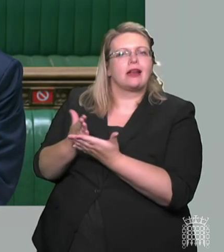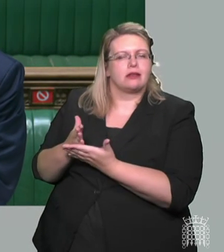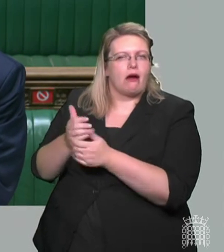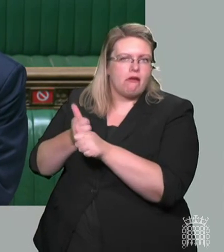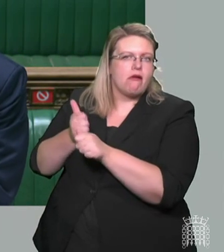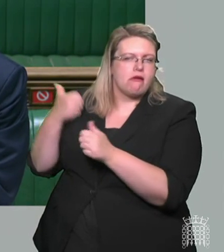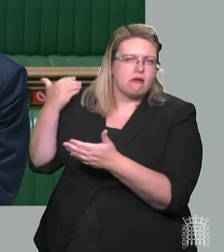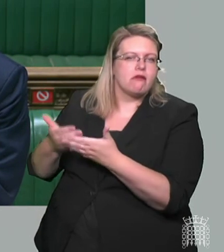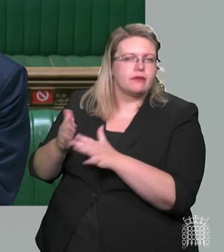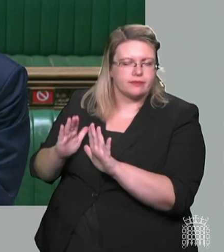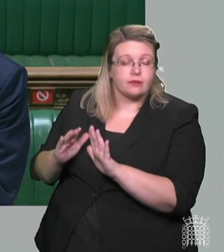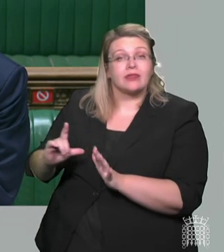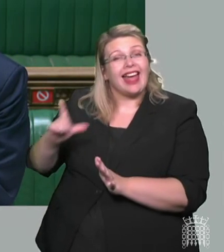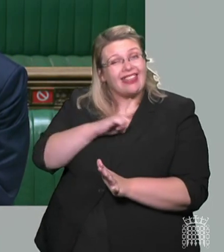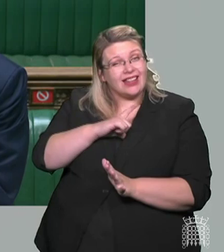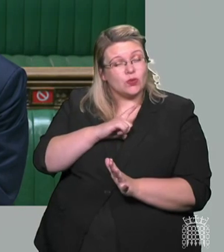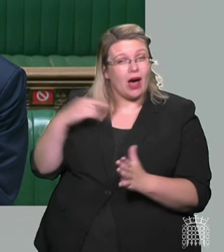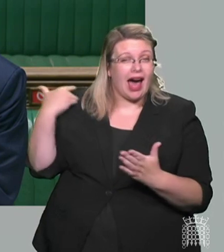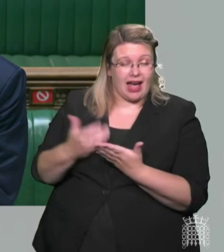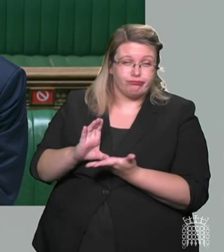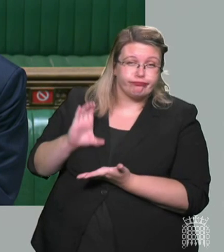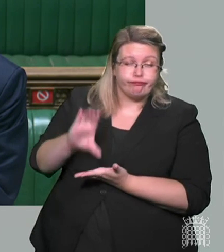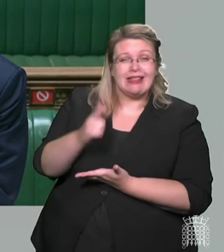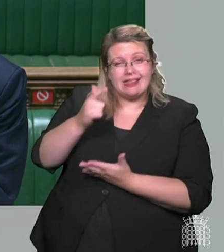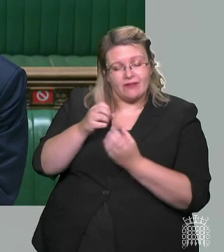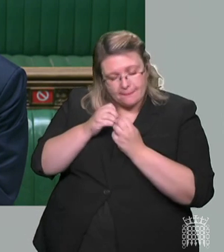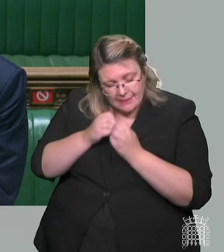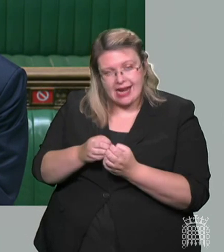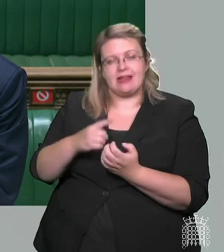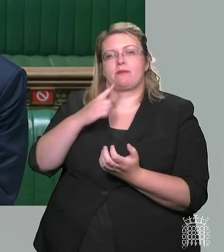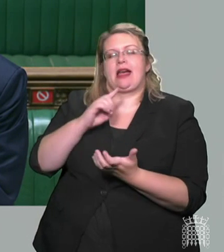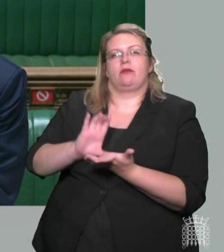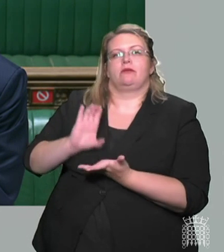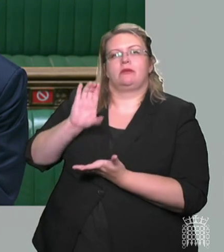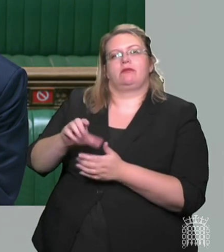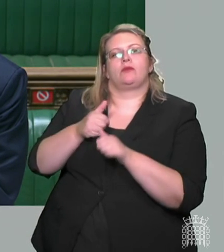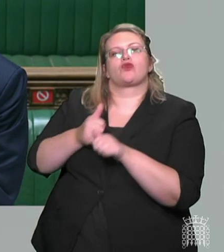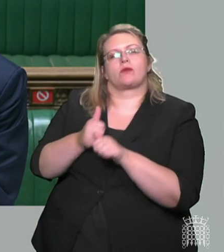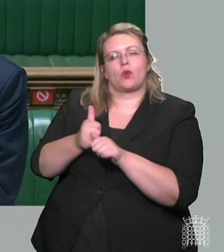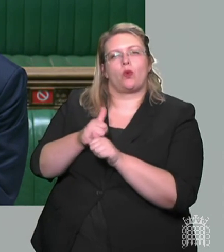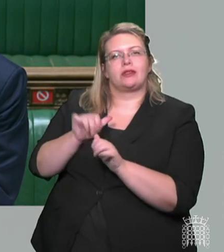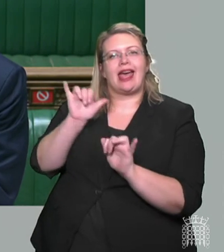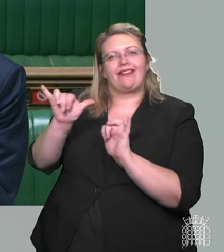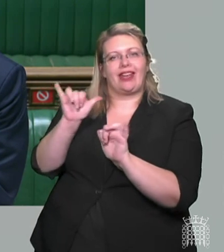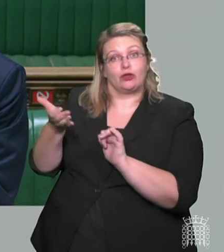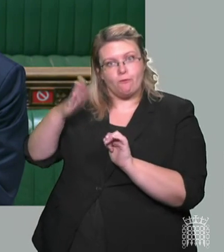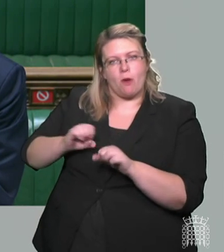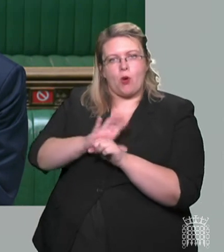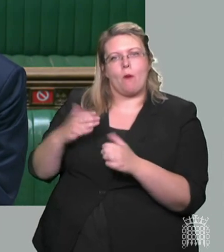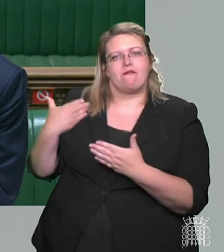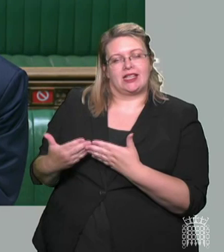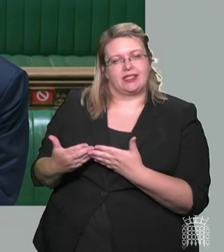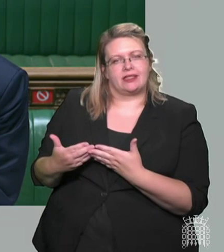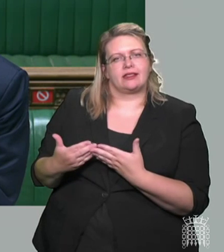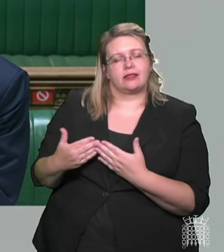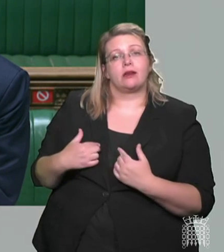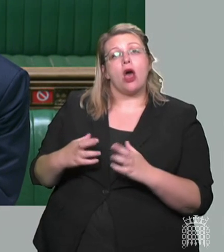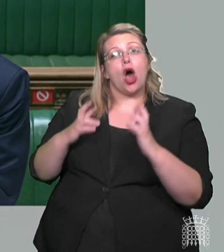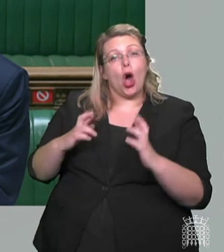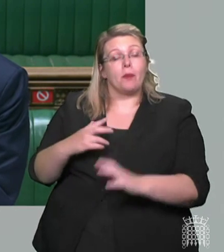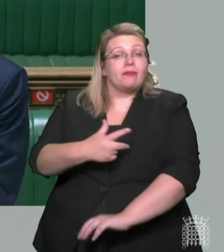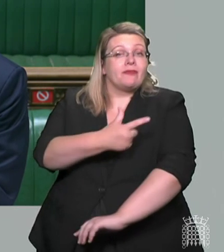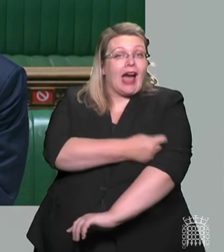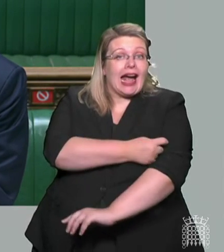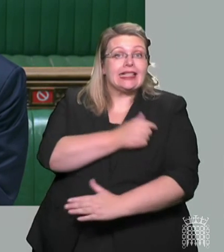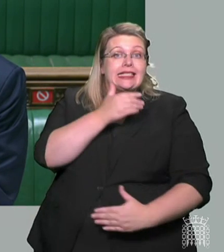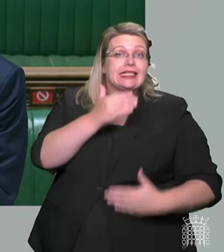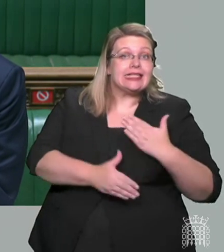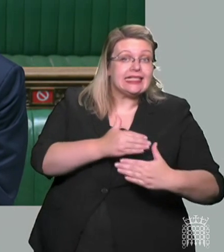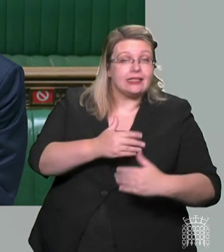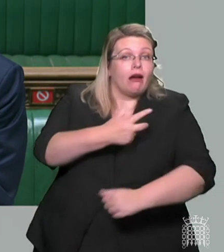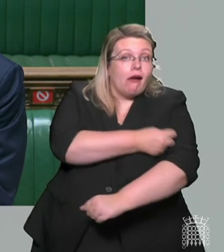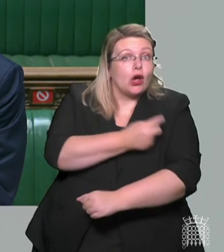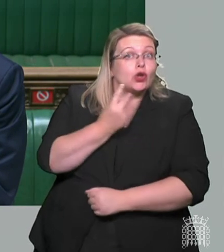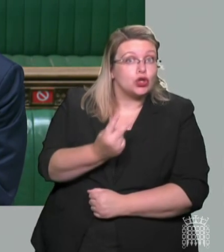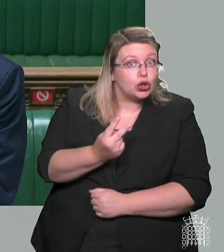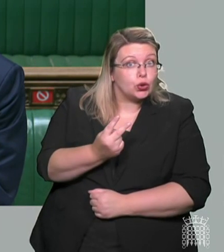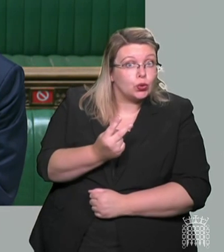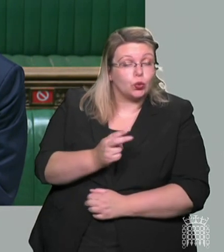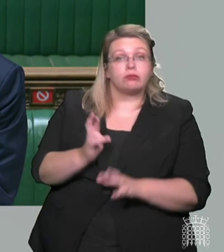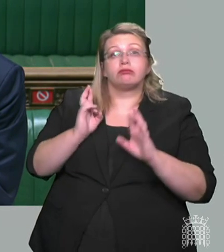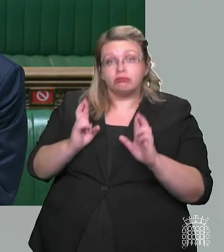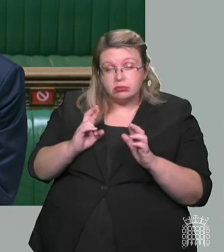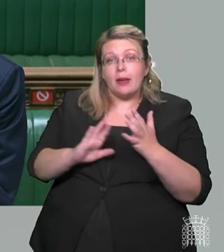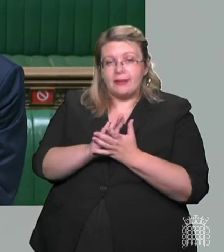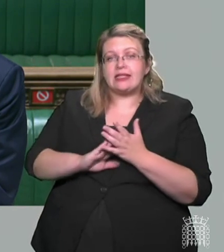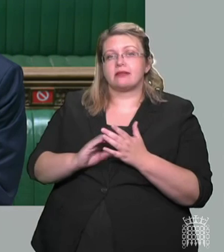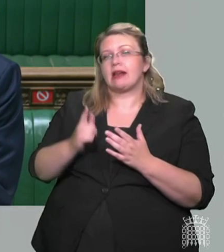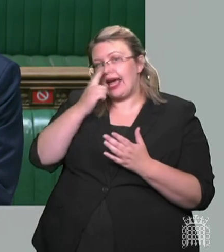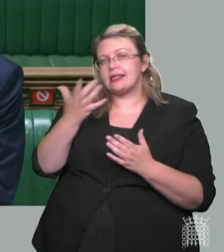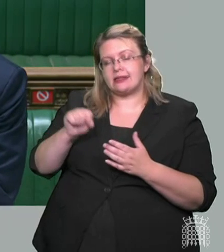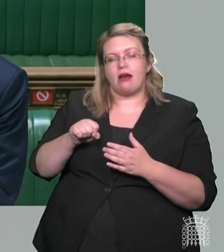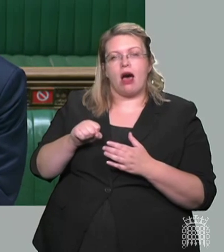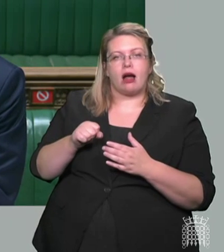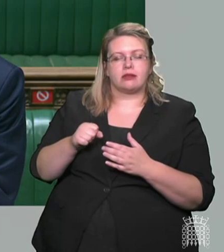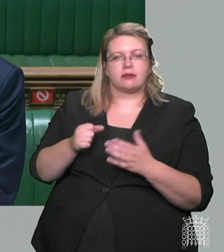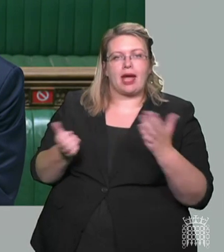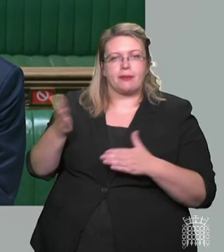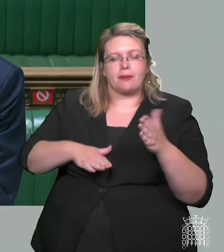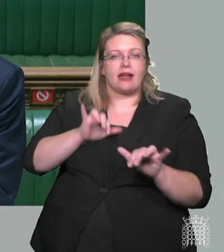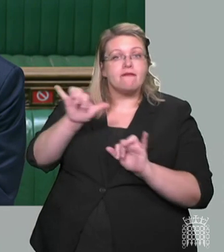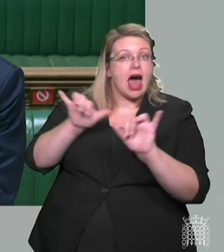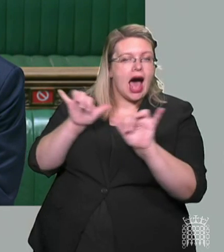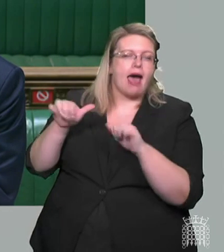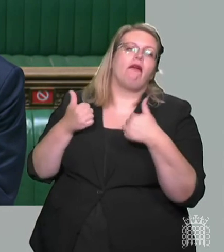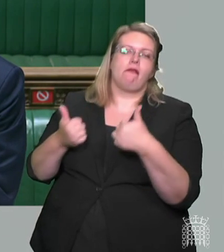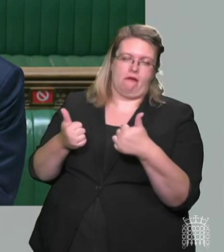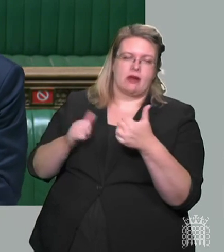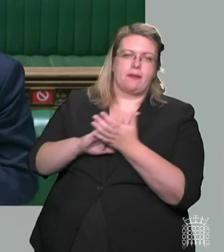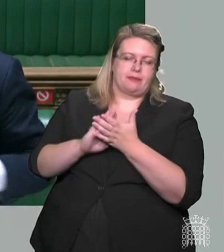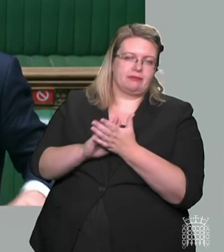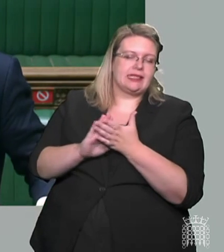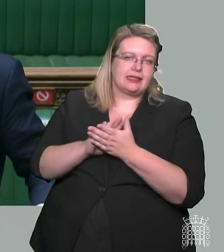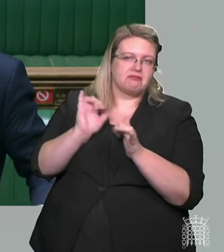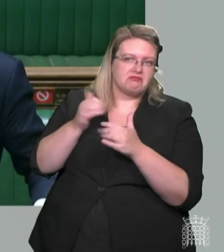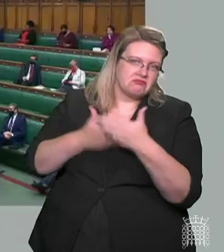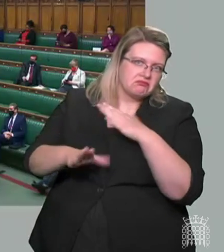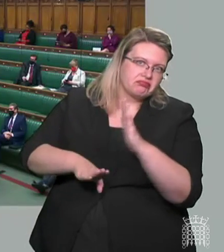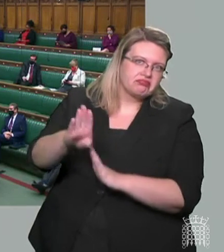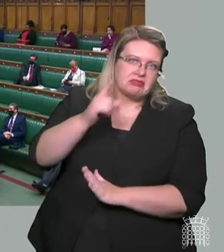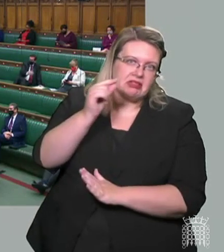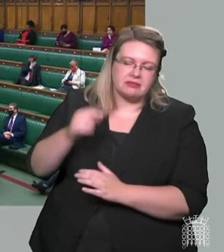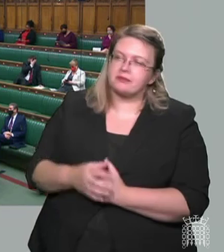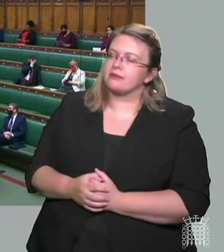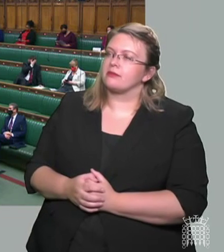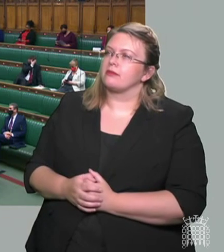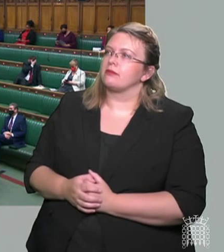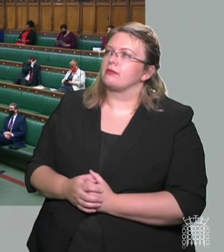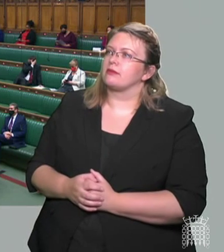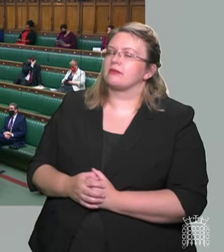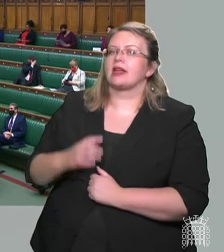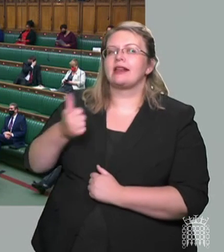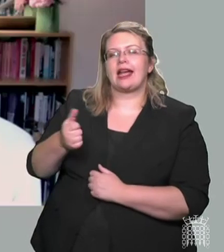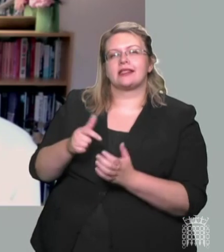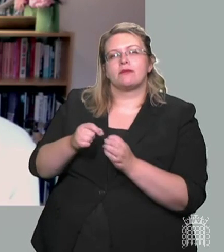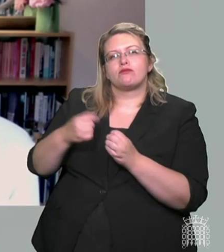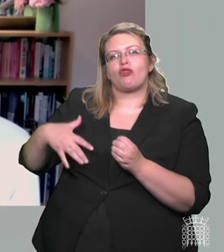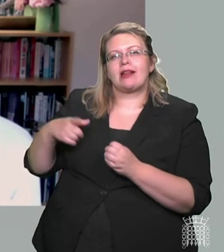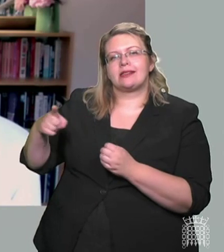That is why we have invested £7 billion already to support aviation since the start of the pandemic, but obviously what we hope is that the vaccine roll-out programme and the double-jabs programme will enable people to start flying and really give that industry the prospect of a long-term, sustainable recovery.